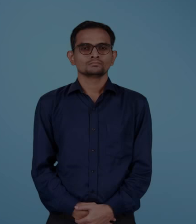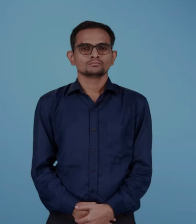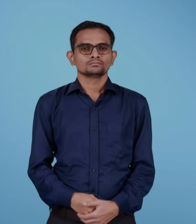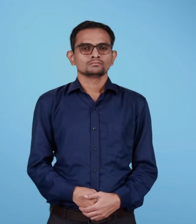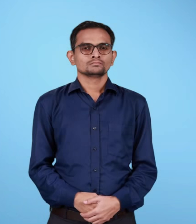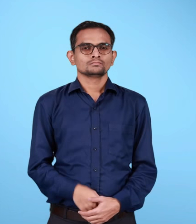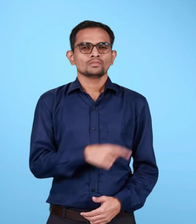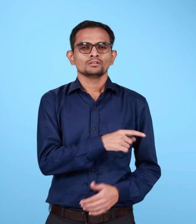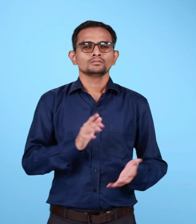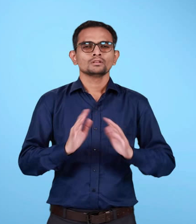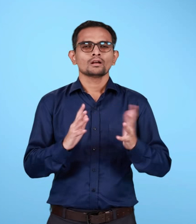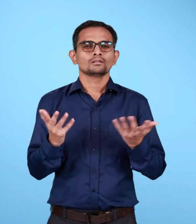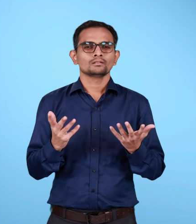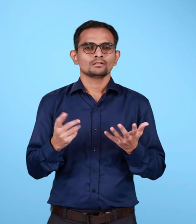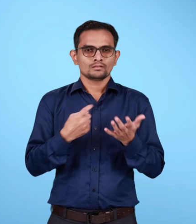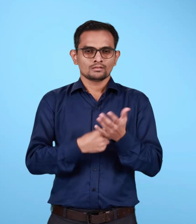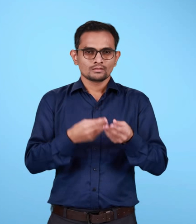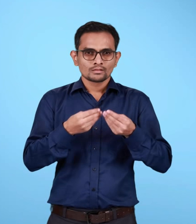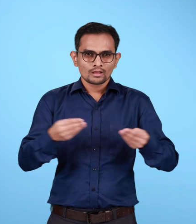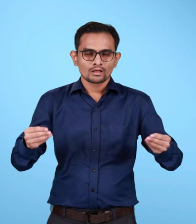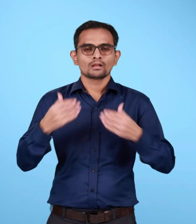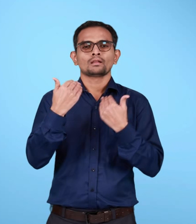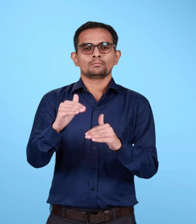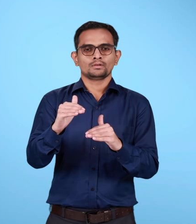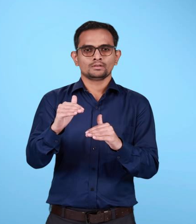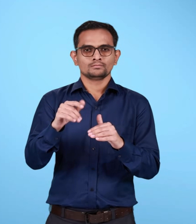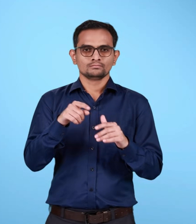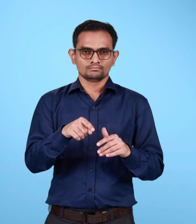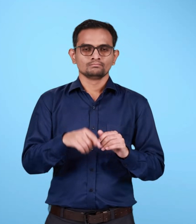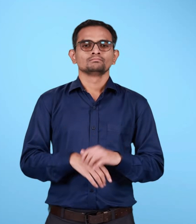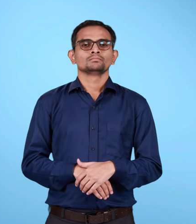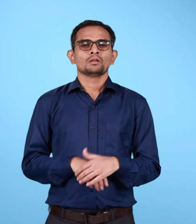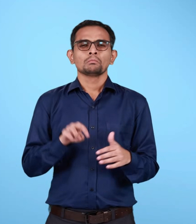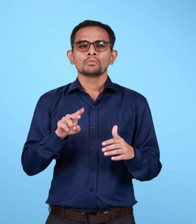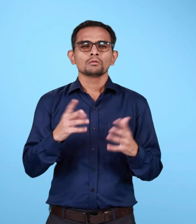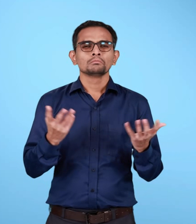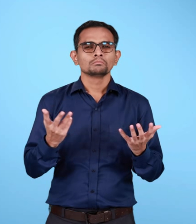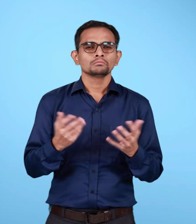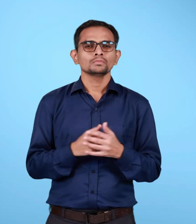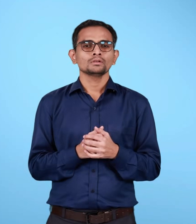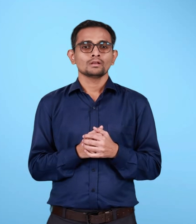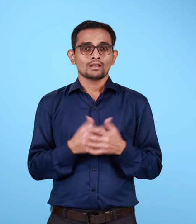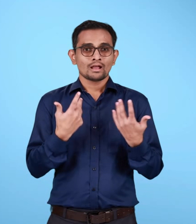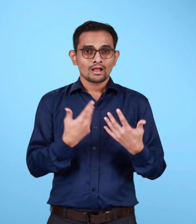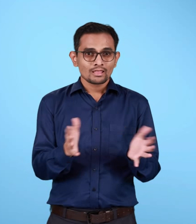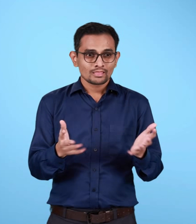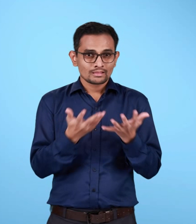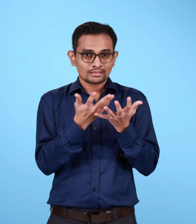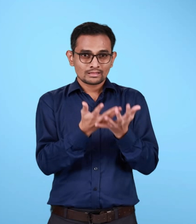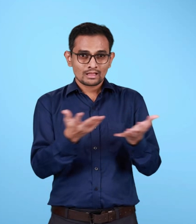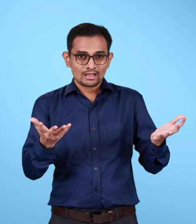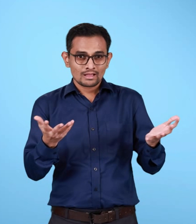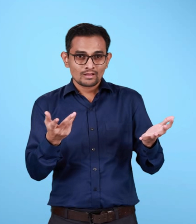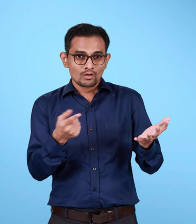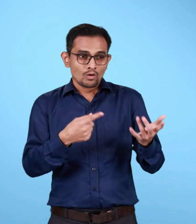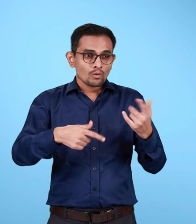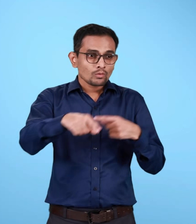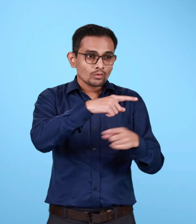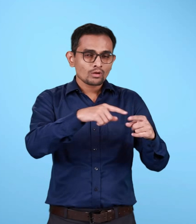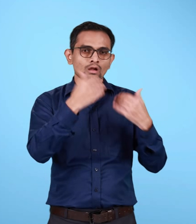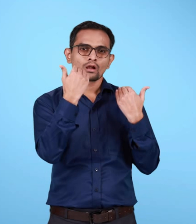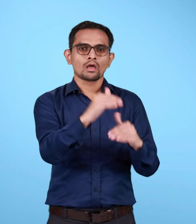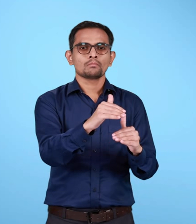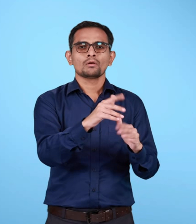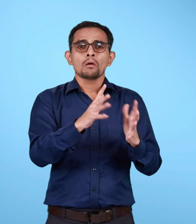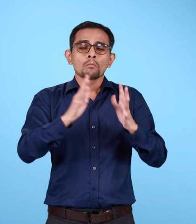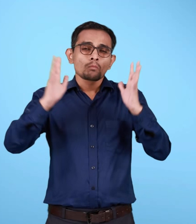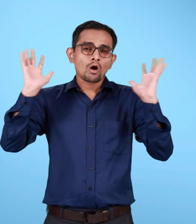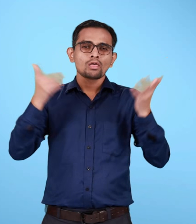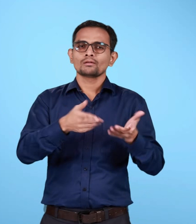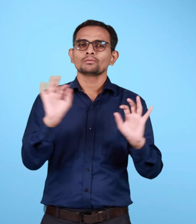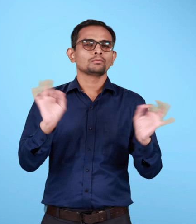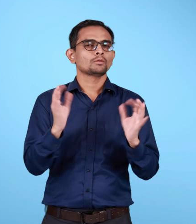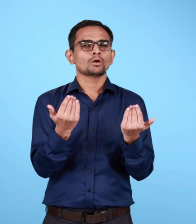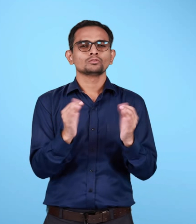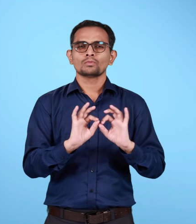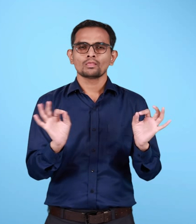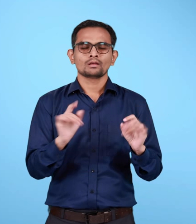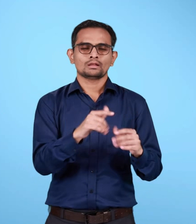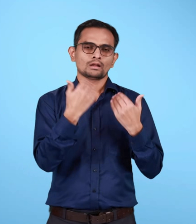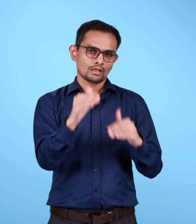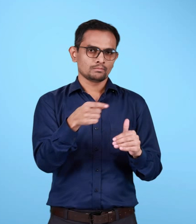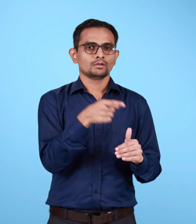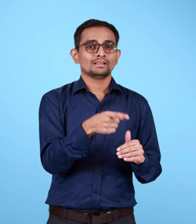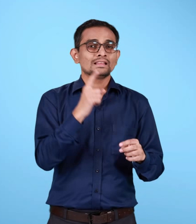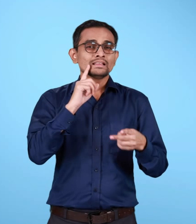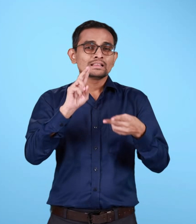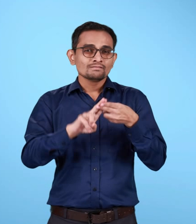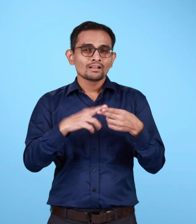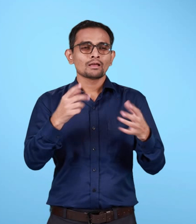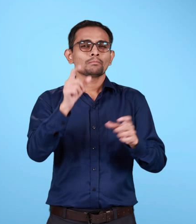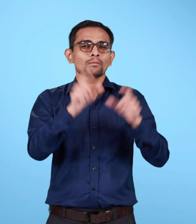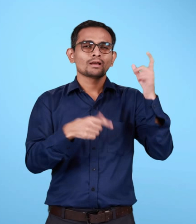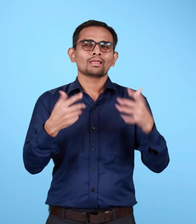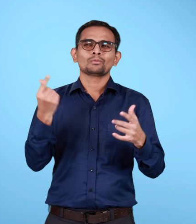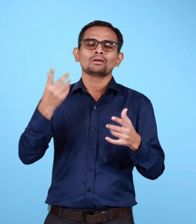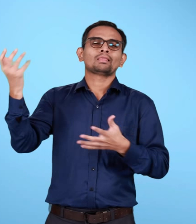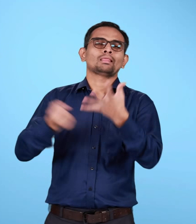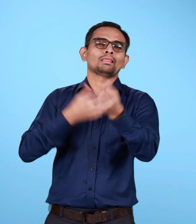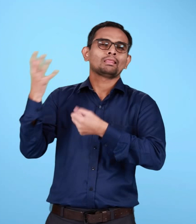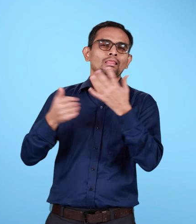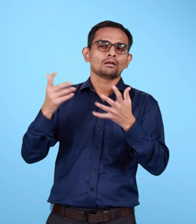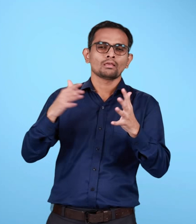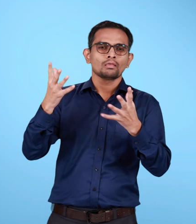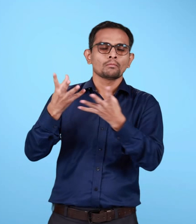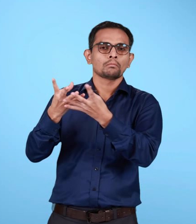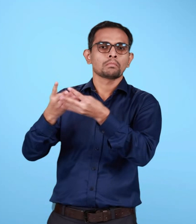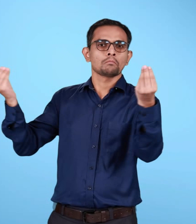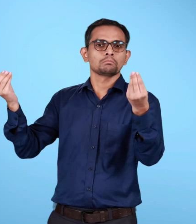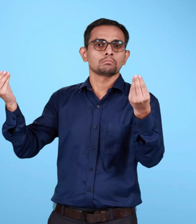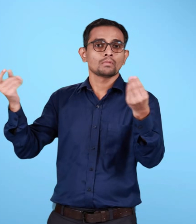Non-Renewable Resources This sign refers to non-renewable resources. Non-renewable resources are those which have a limited stock. Once the stocks are exhausted it may take thousands of years